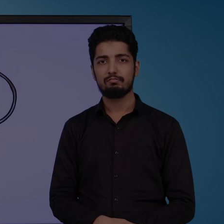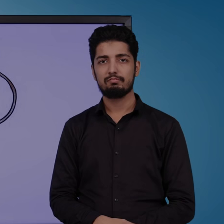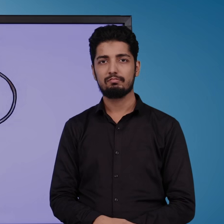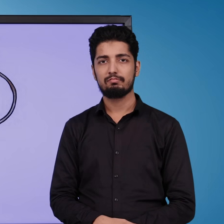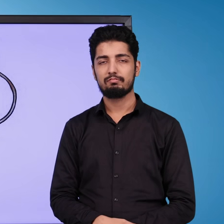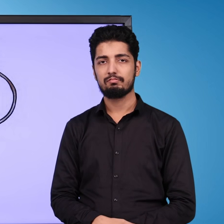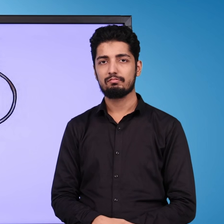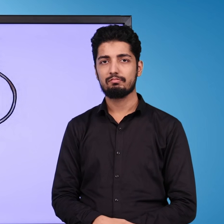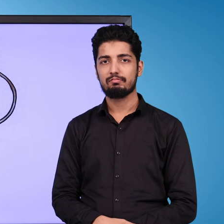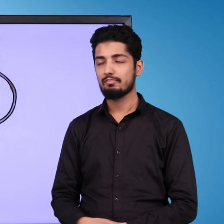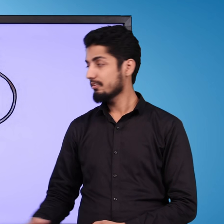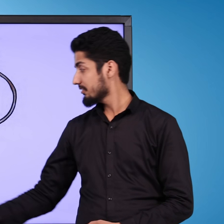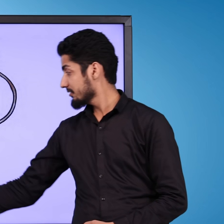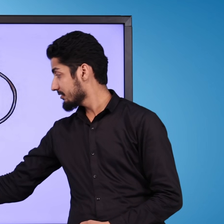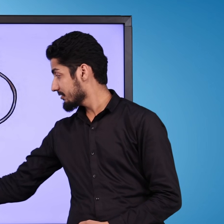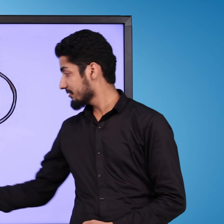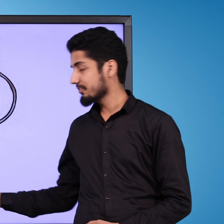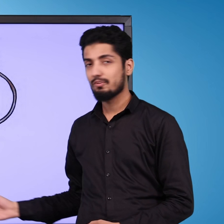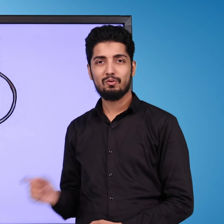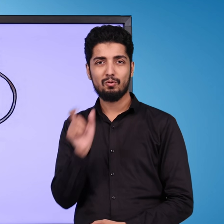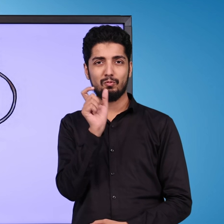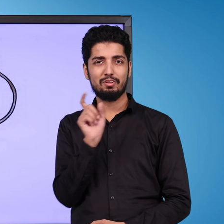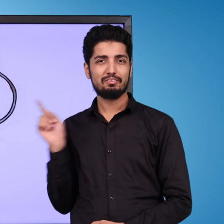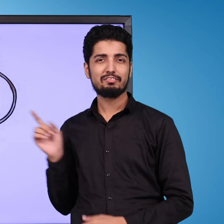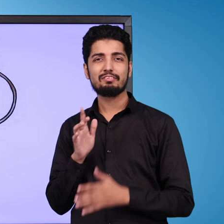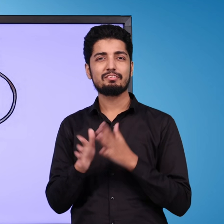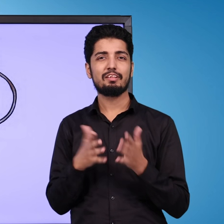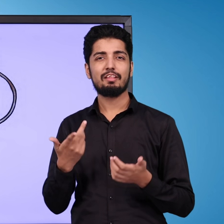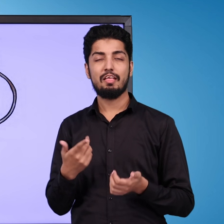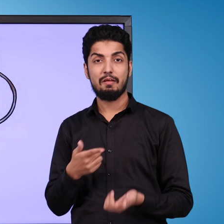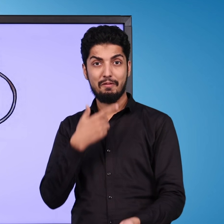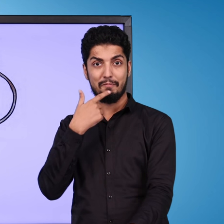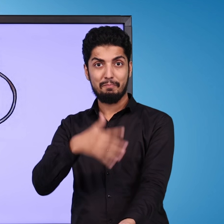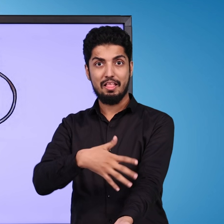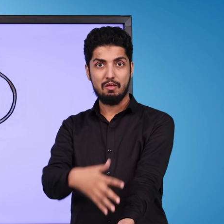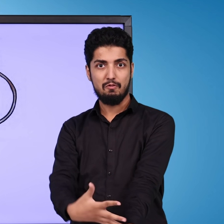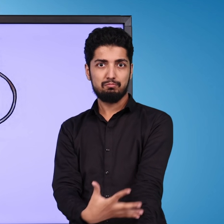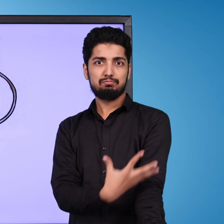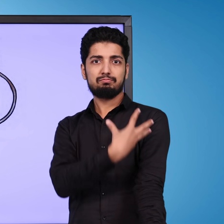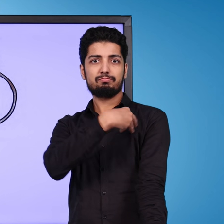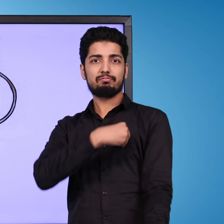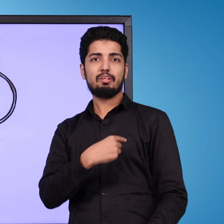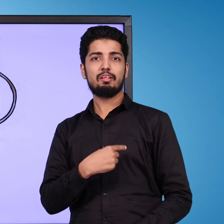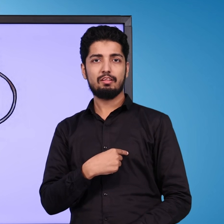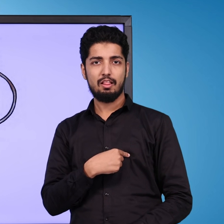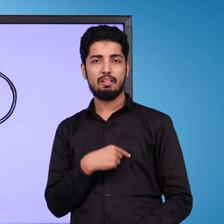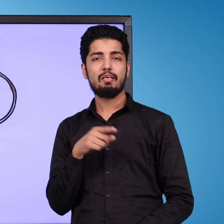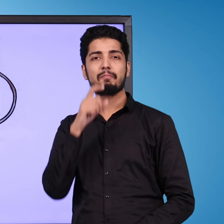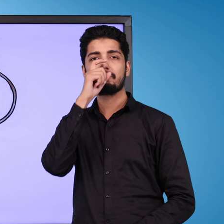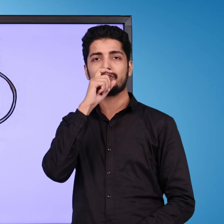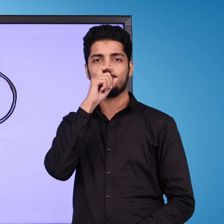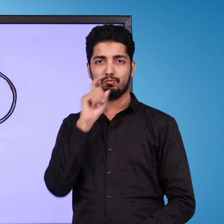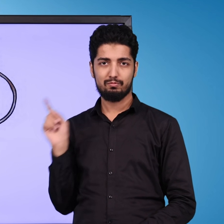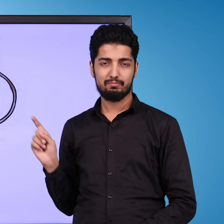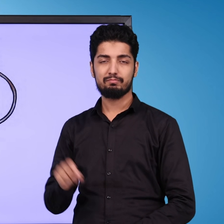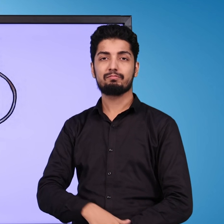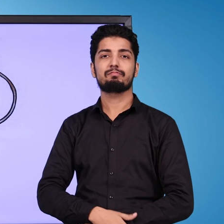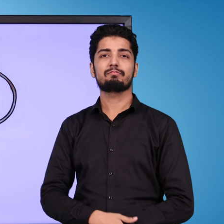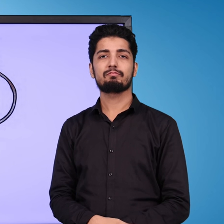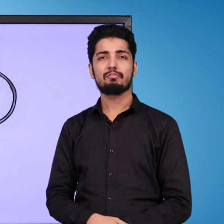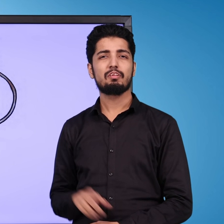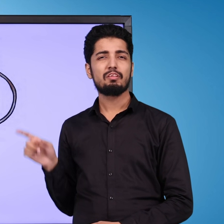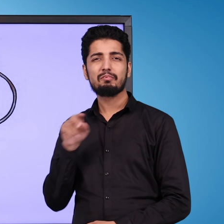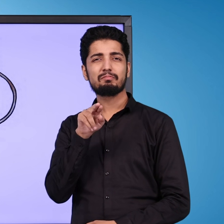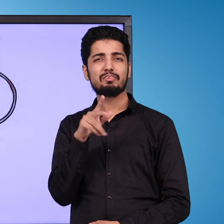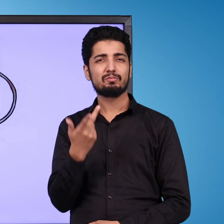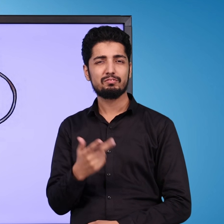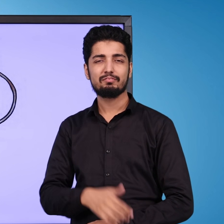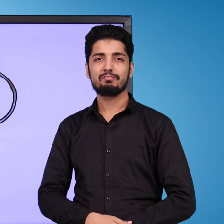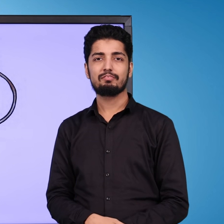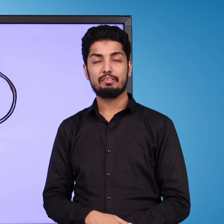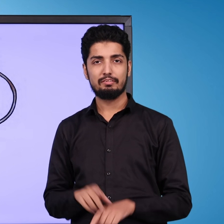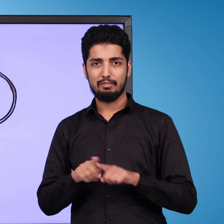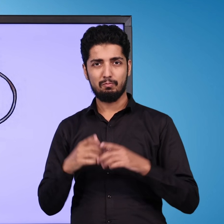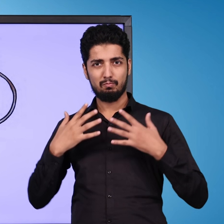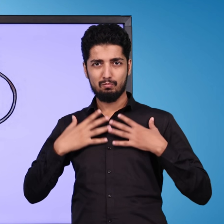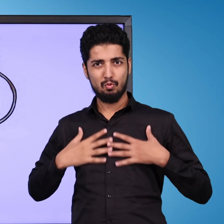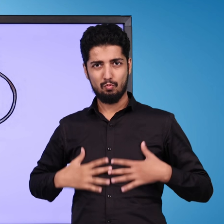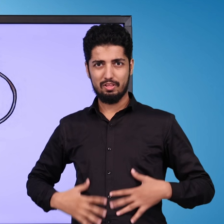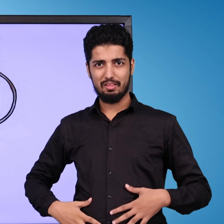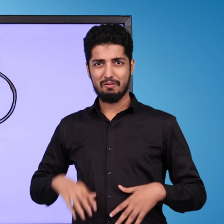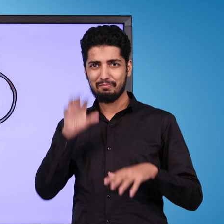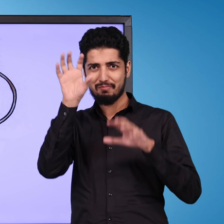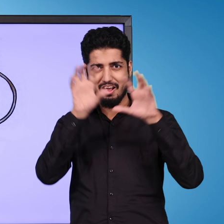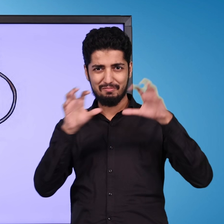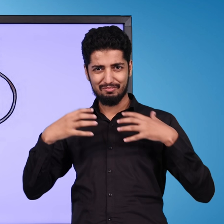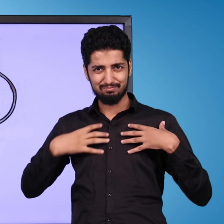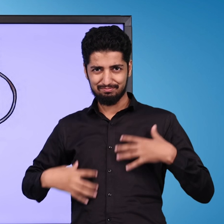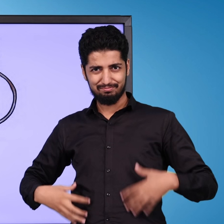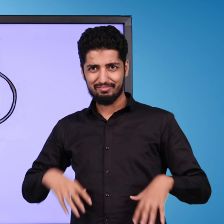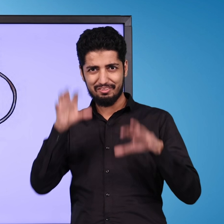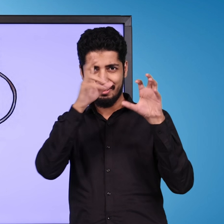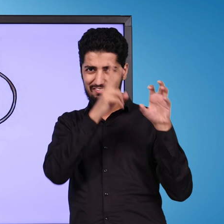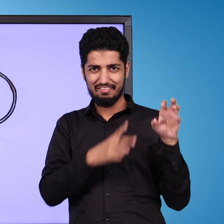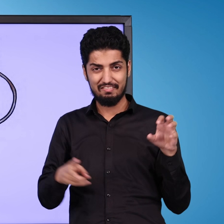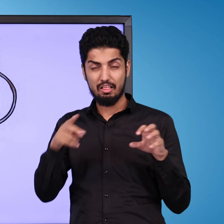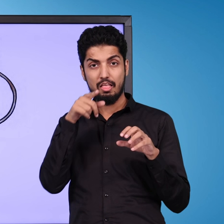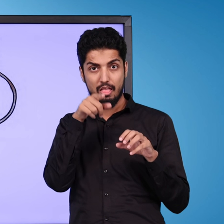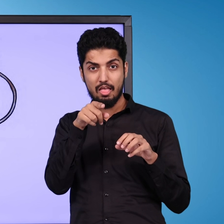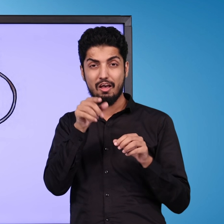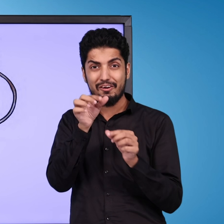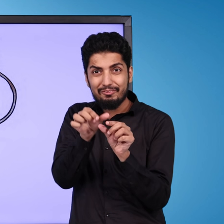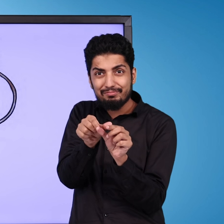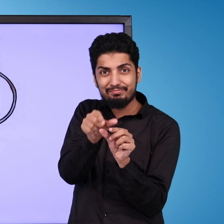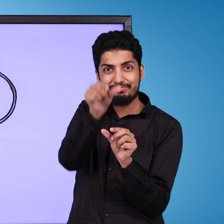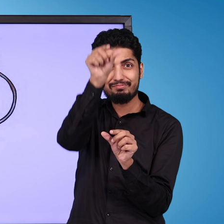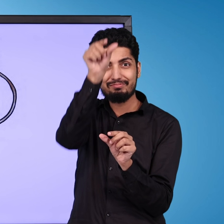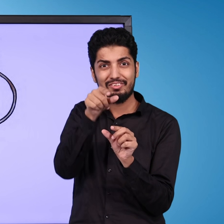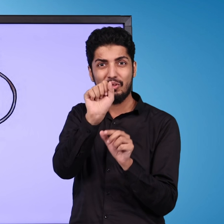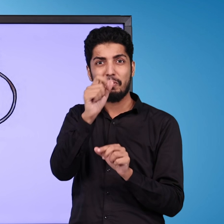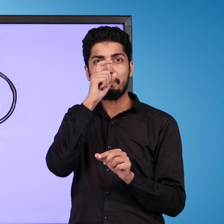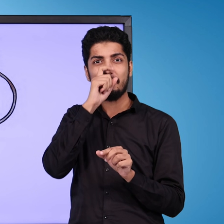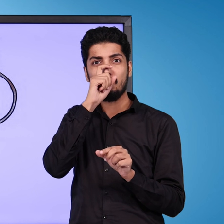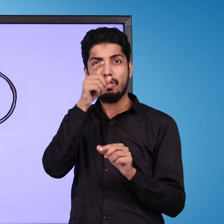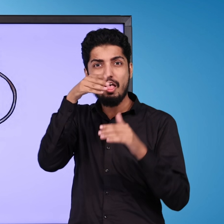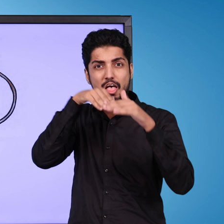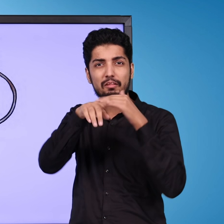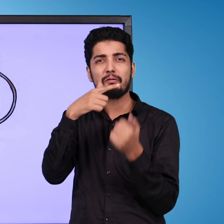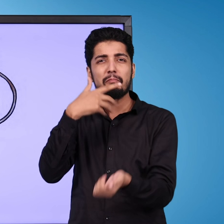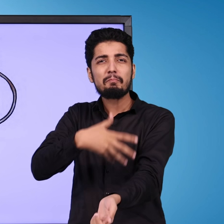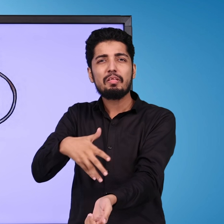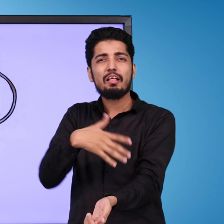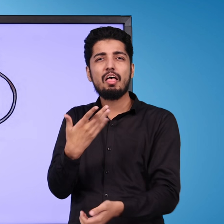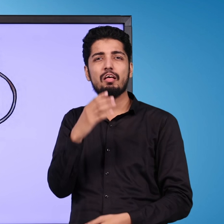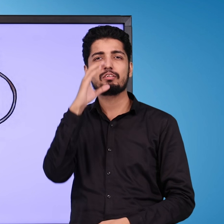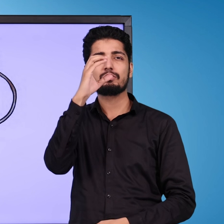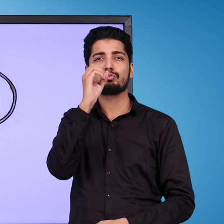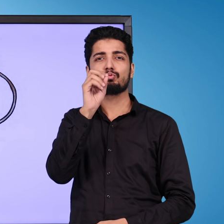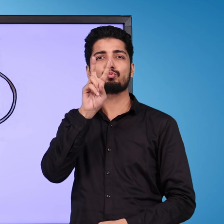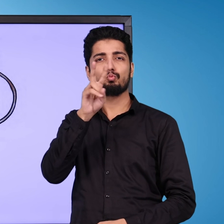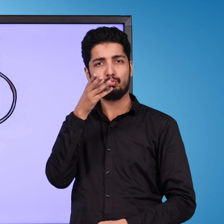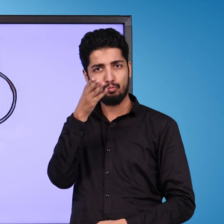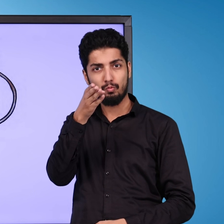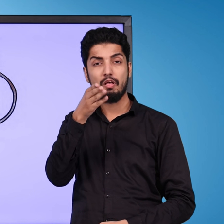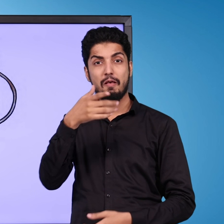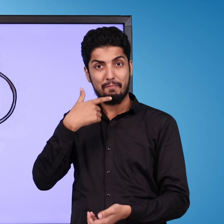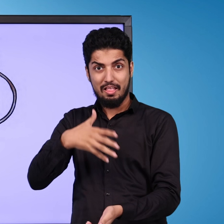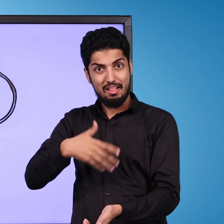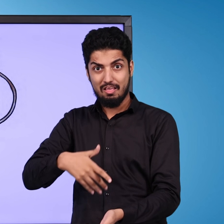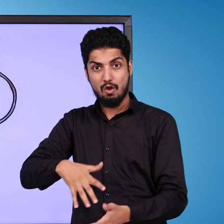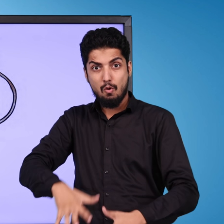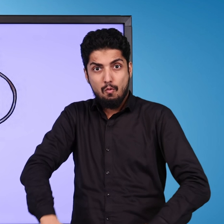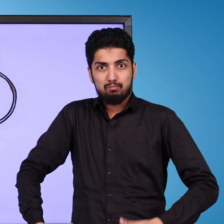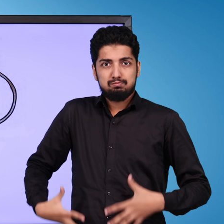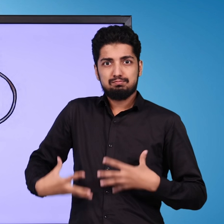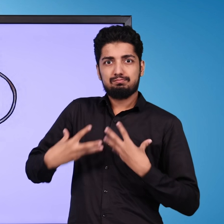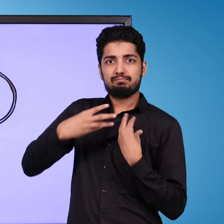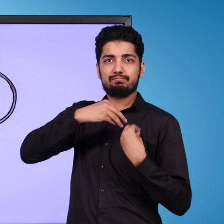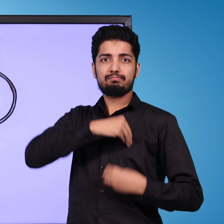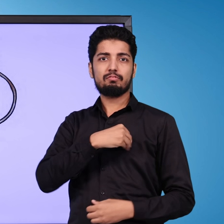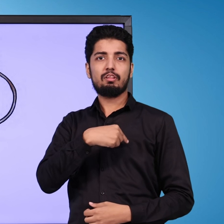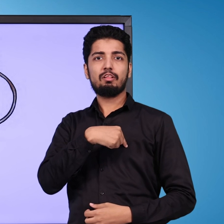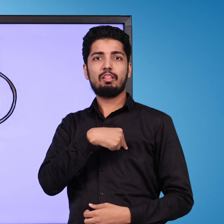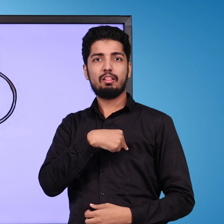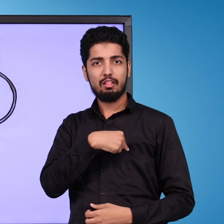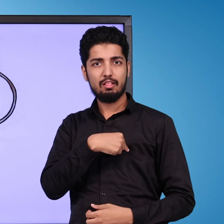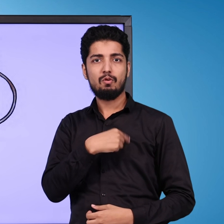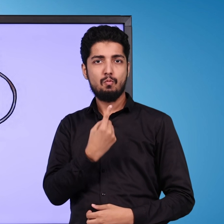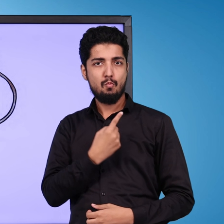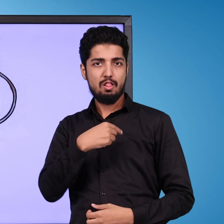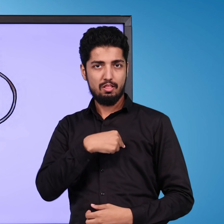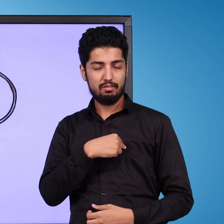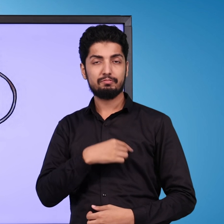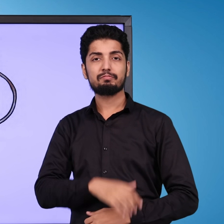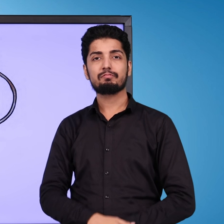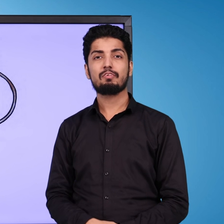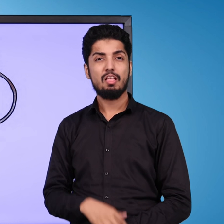Vein this sign means Vein veins are blood vessels which carry carbon dioxide rich blood from all parts of the body back to the heart